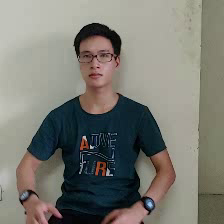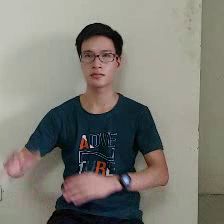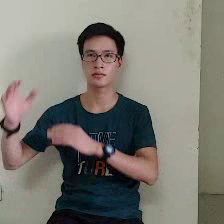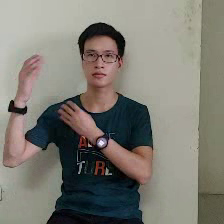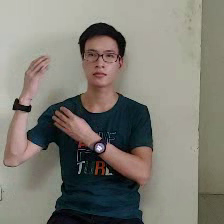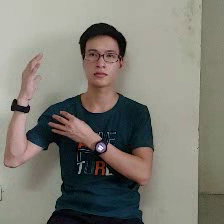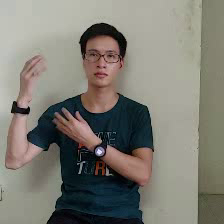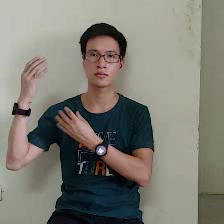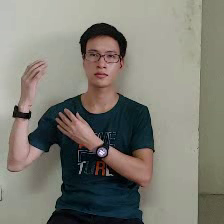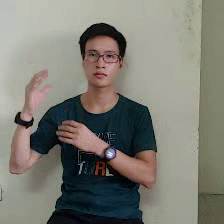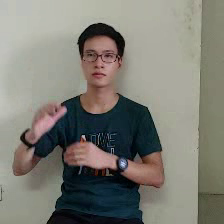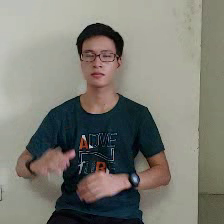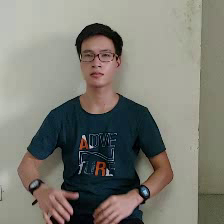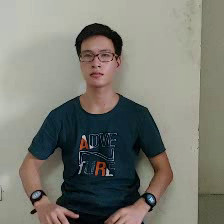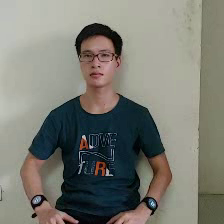Cho